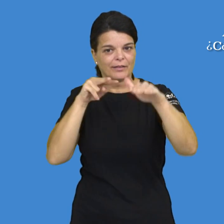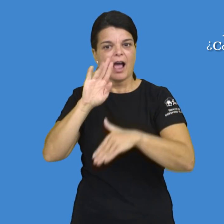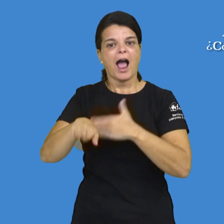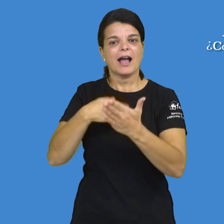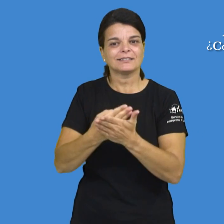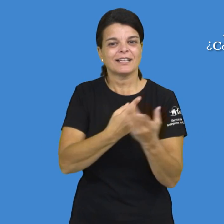hasta